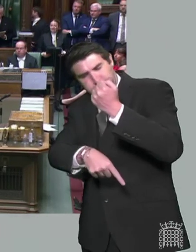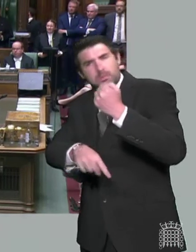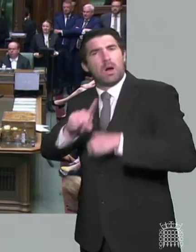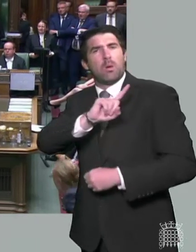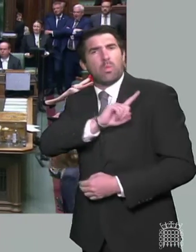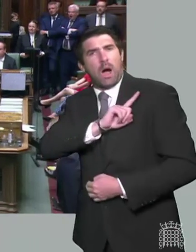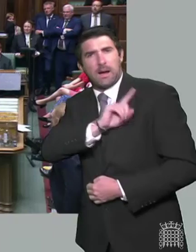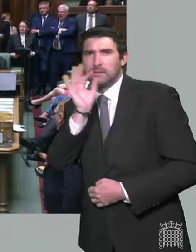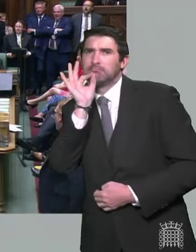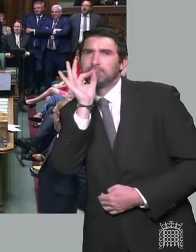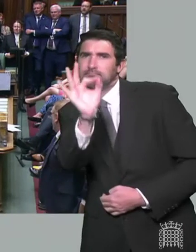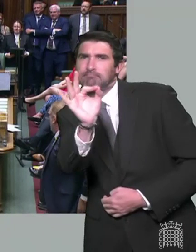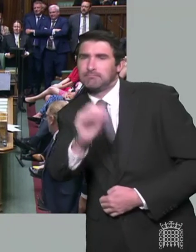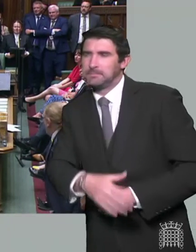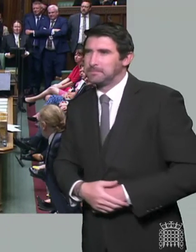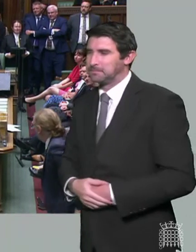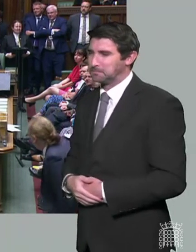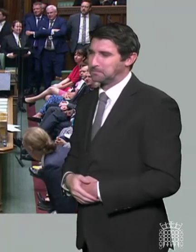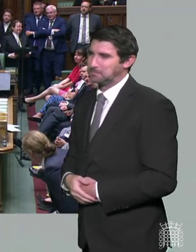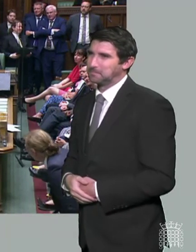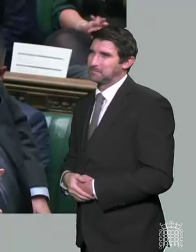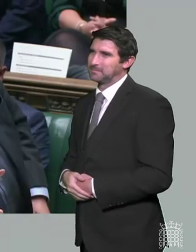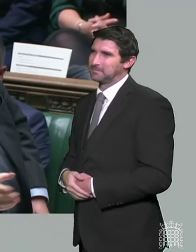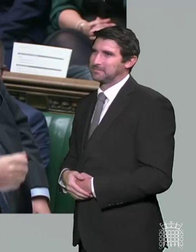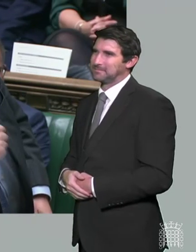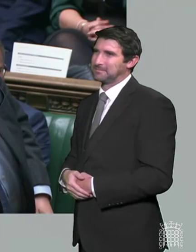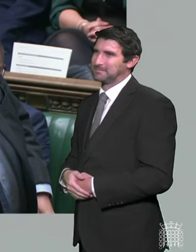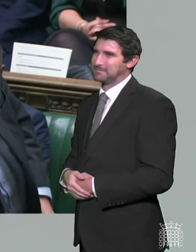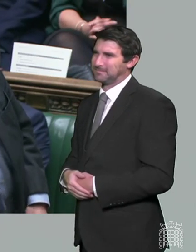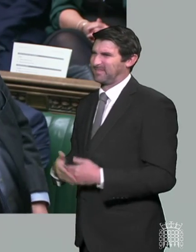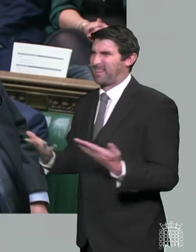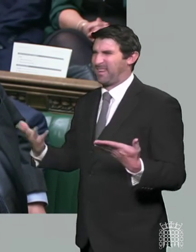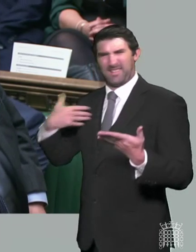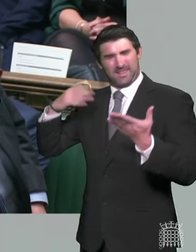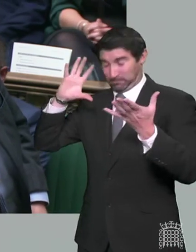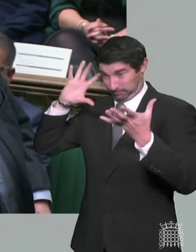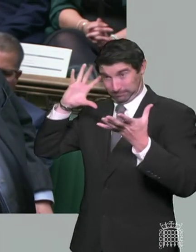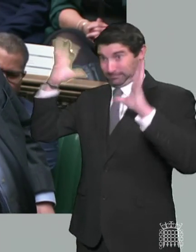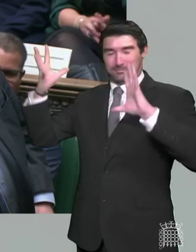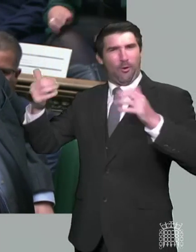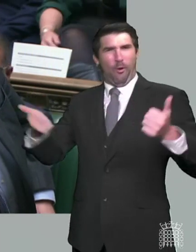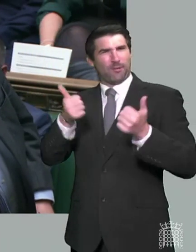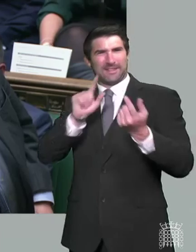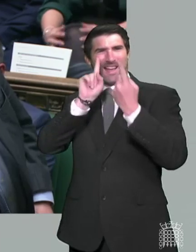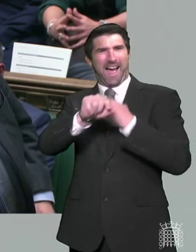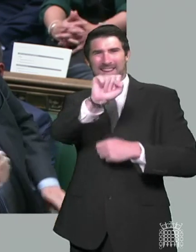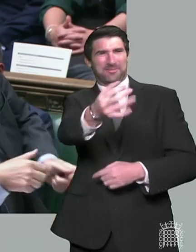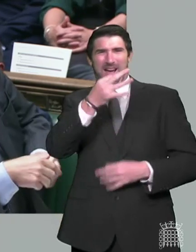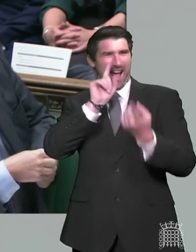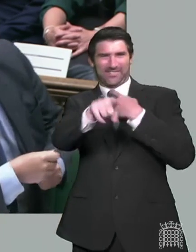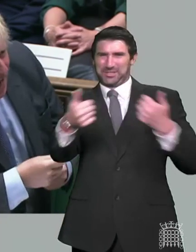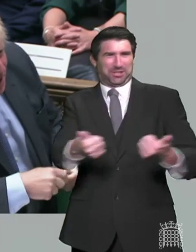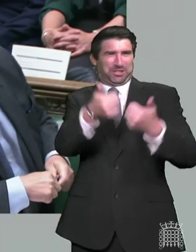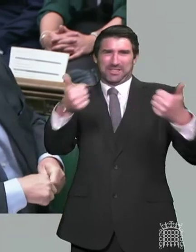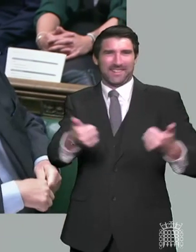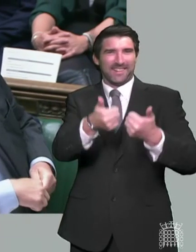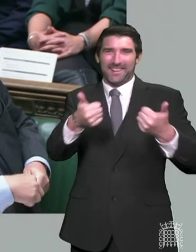I think everybody can see that I have just answered the question.